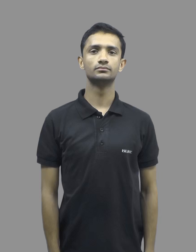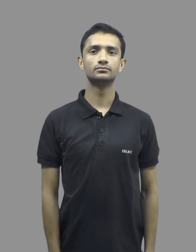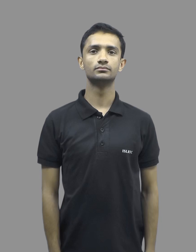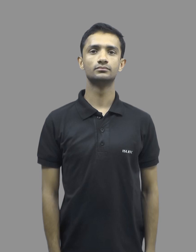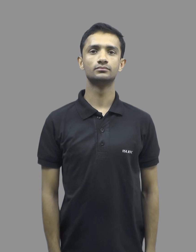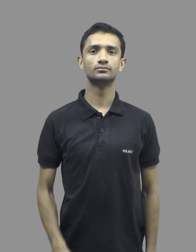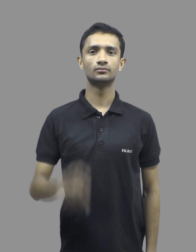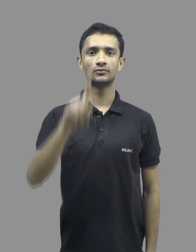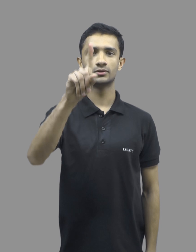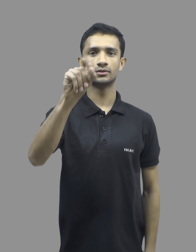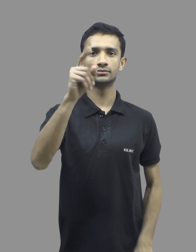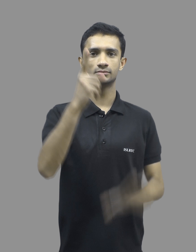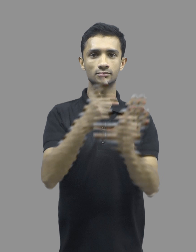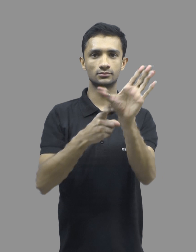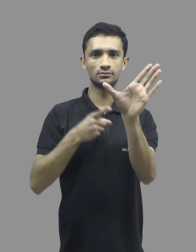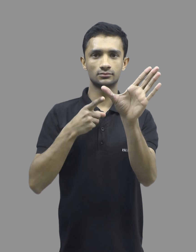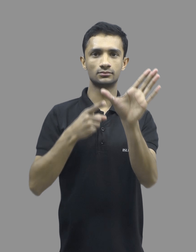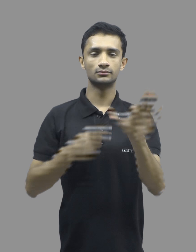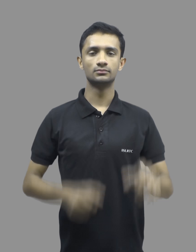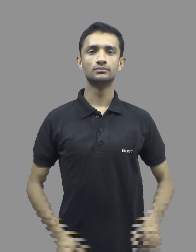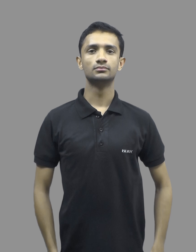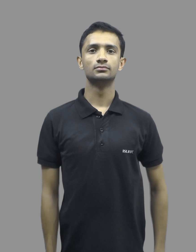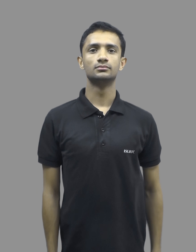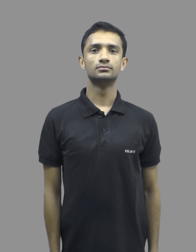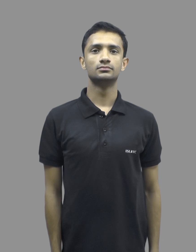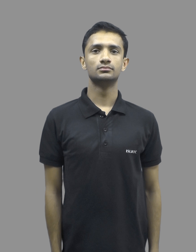Decade